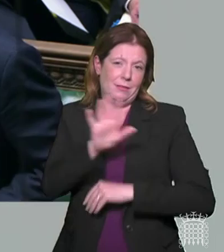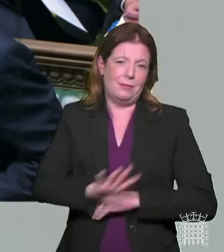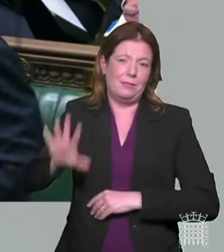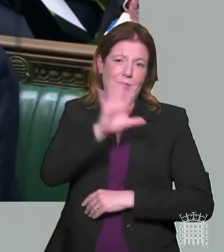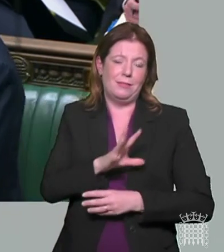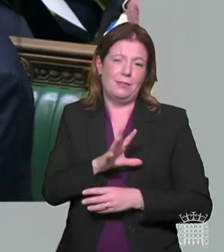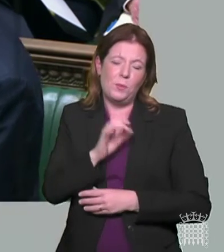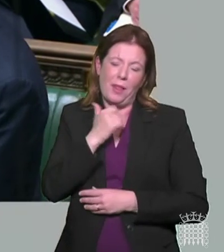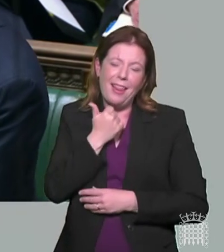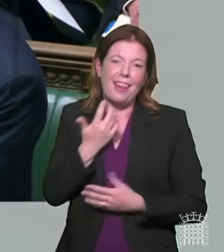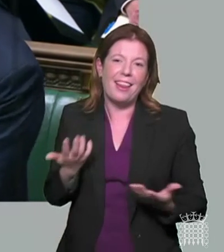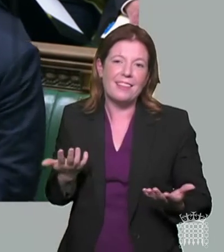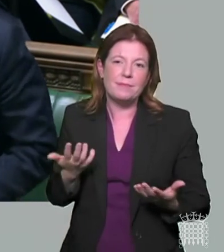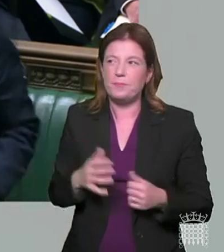jobs and will produce £90 billion for the whole of the UK economy.